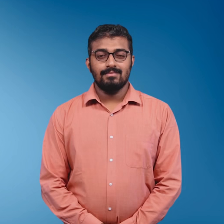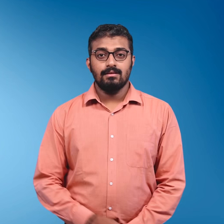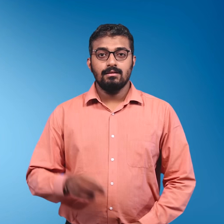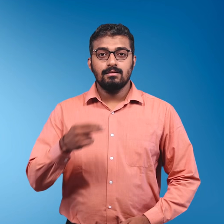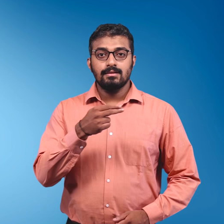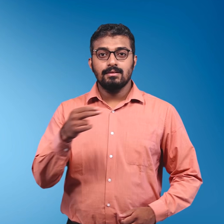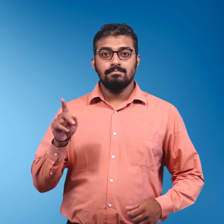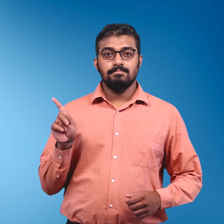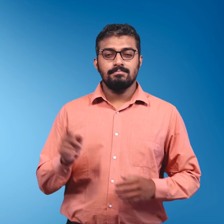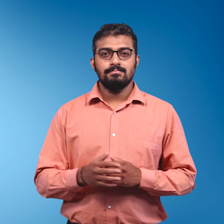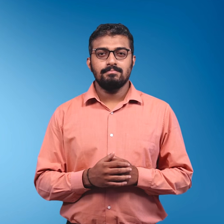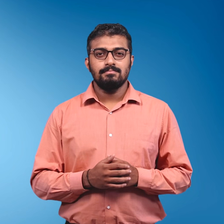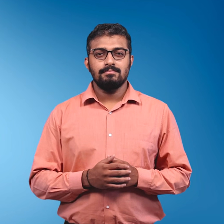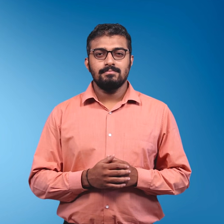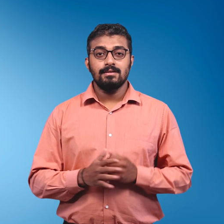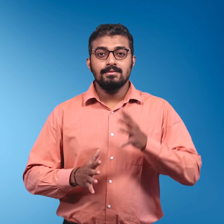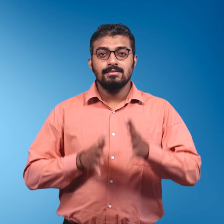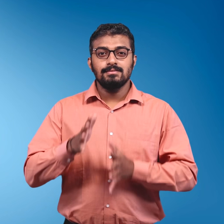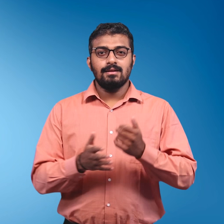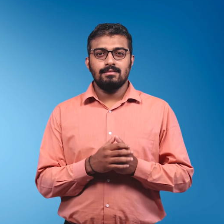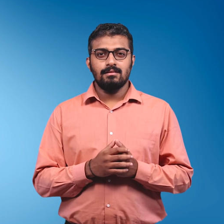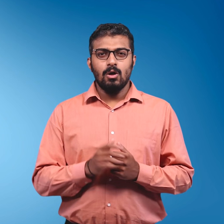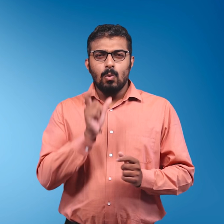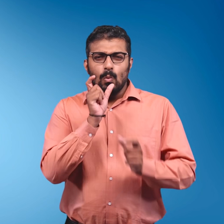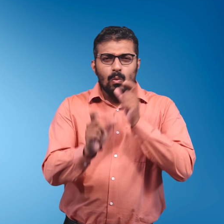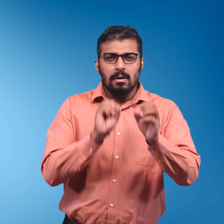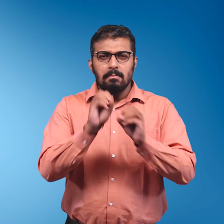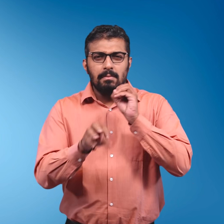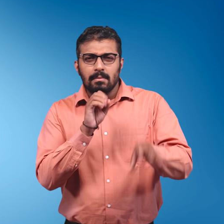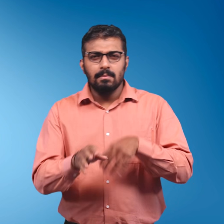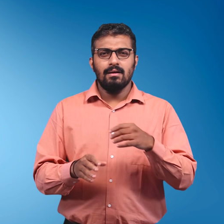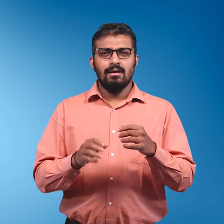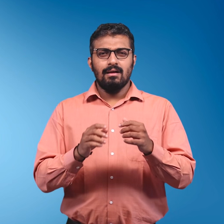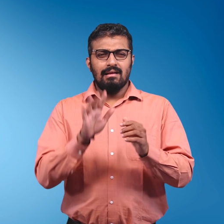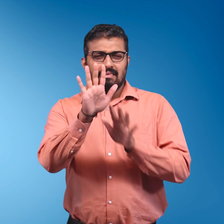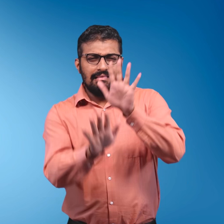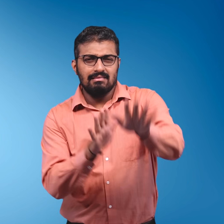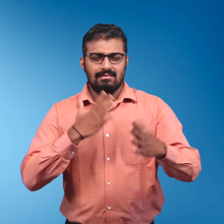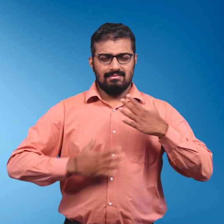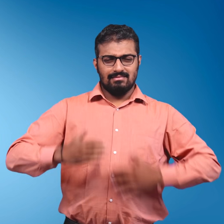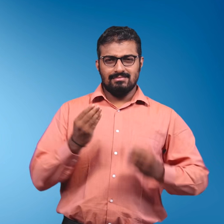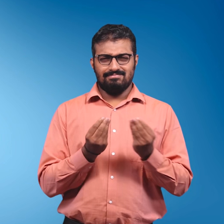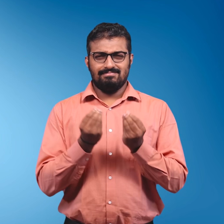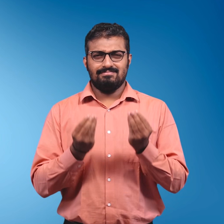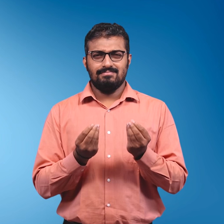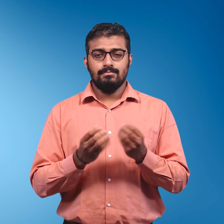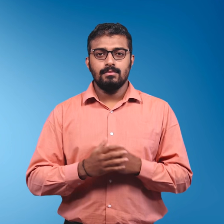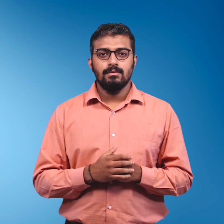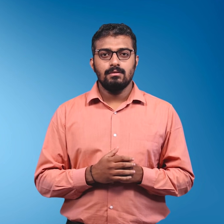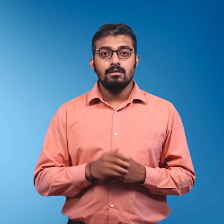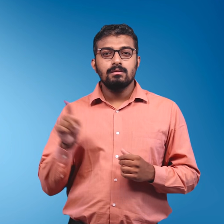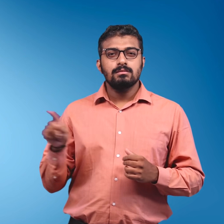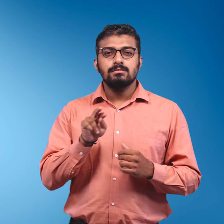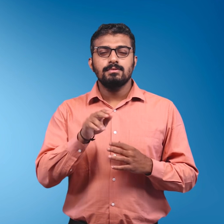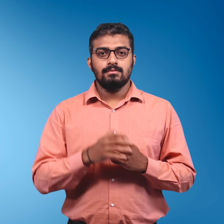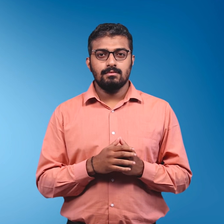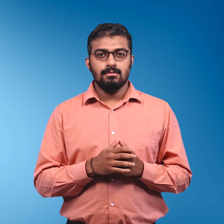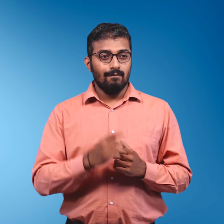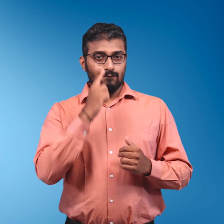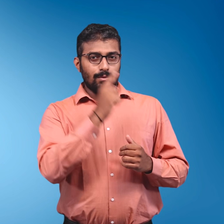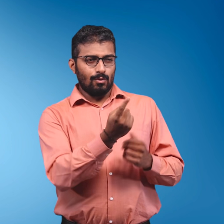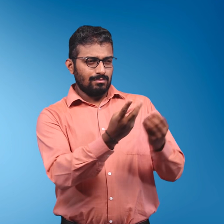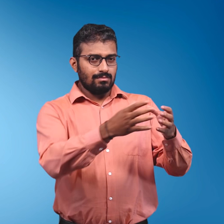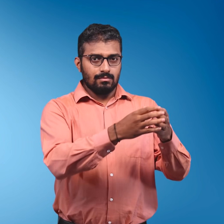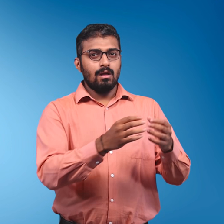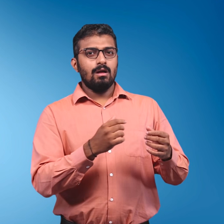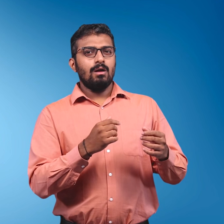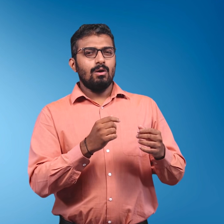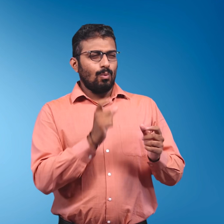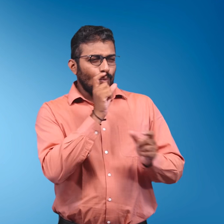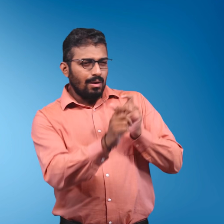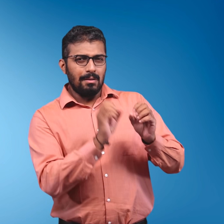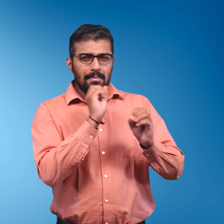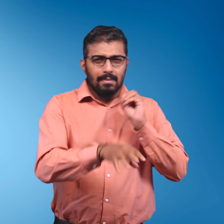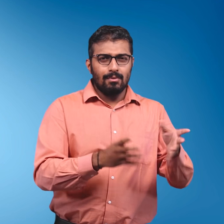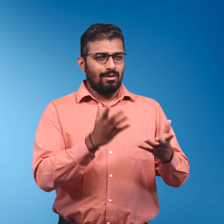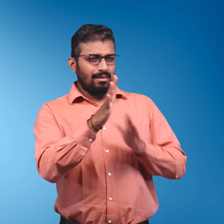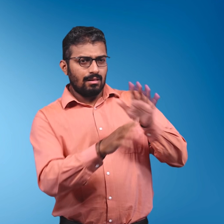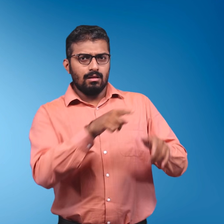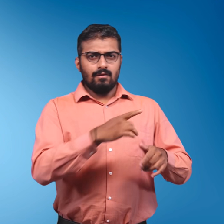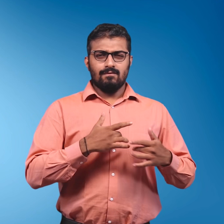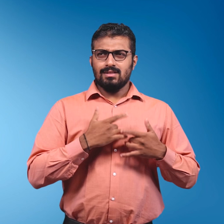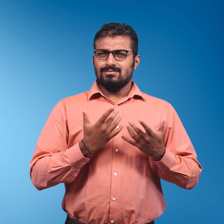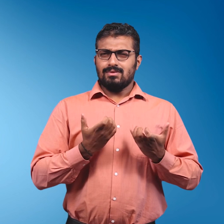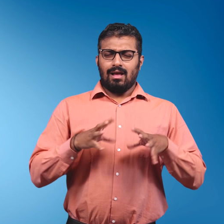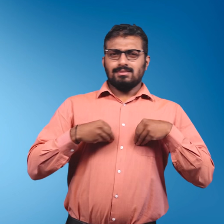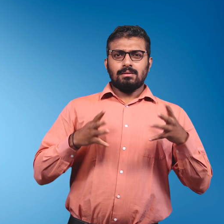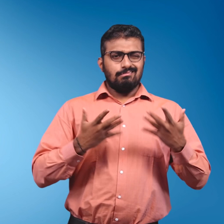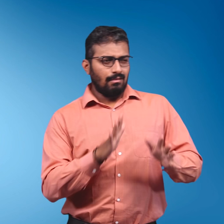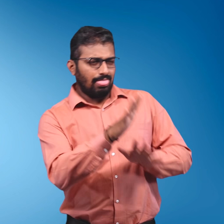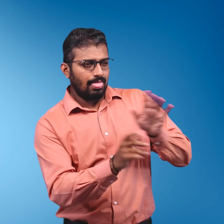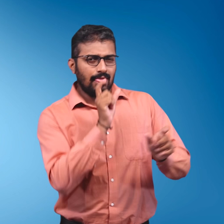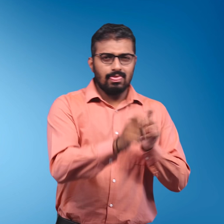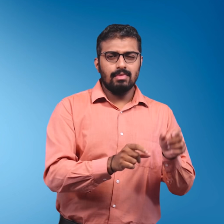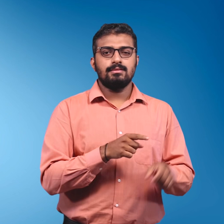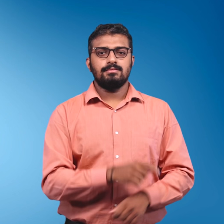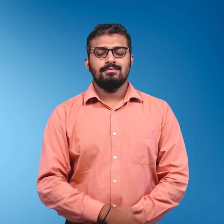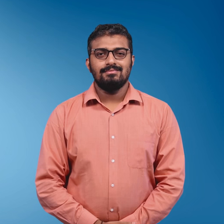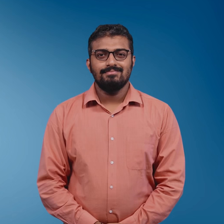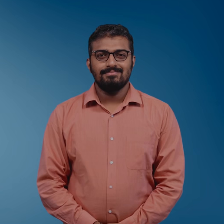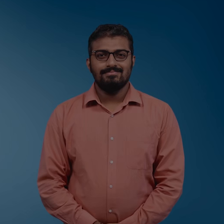Sexual Harassment This sign means sexual harassment. This refers to physical or verbal behaviour that is of a sexual nature and against the wishes of a woman.